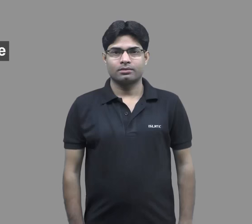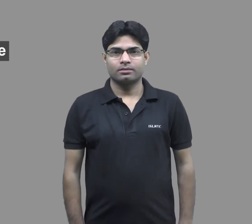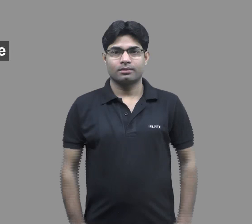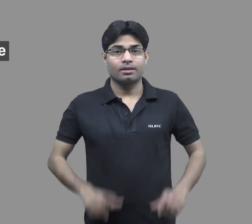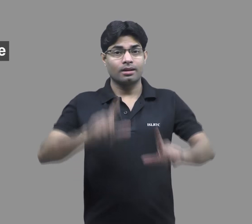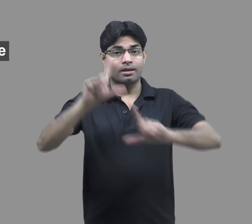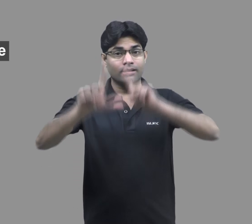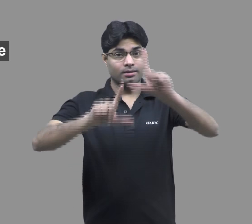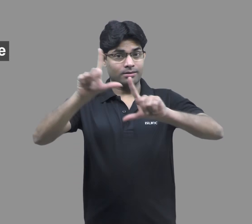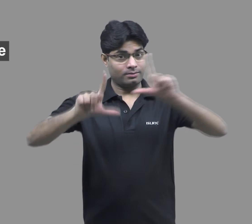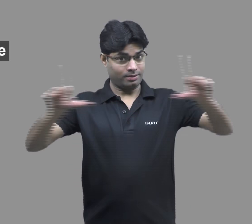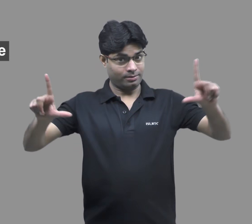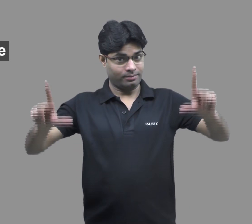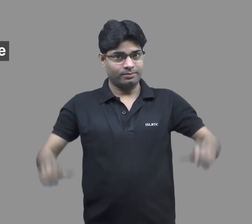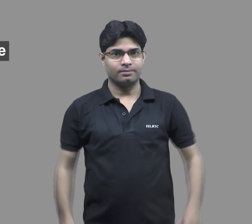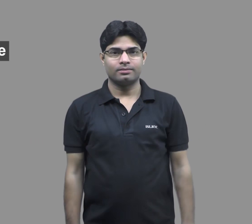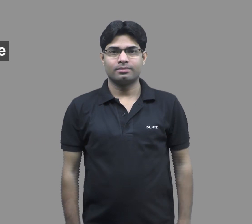Language